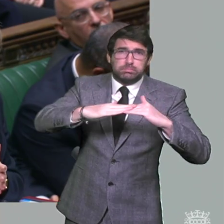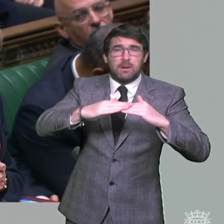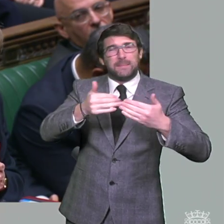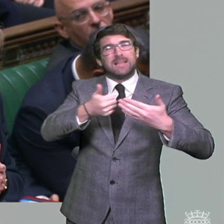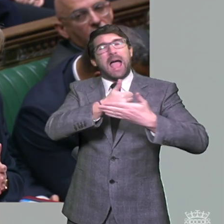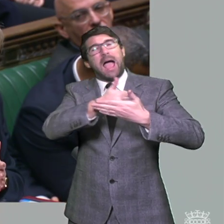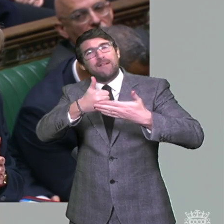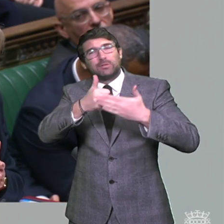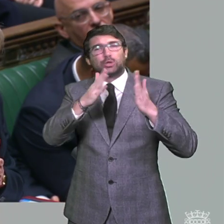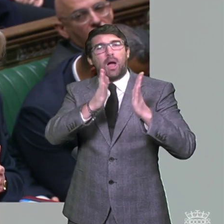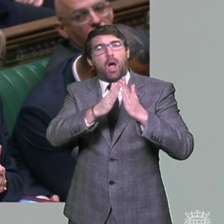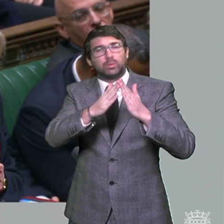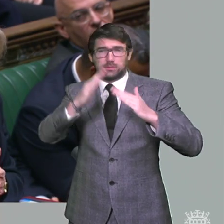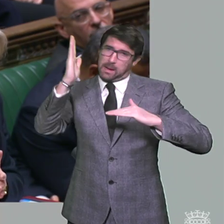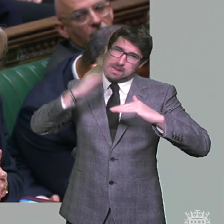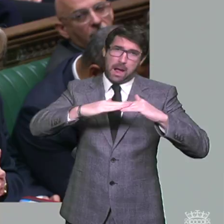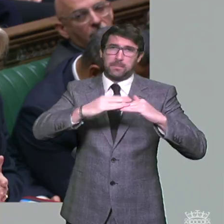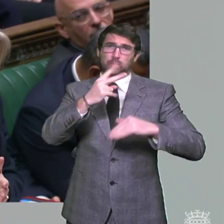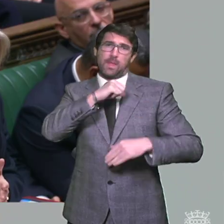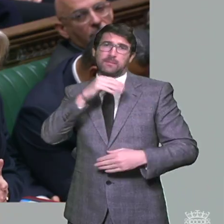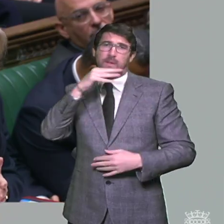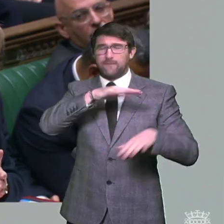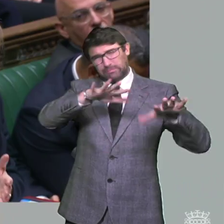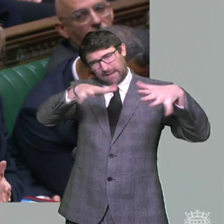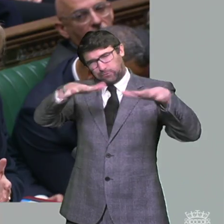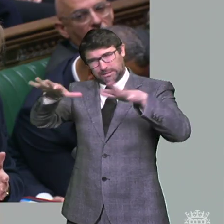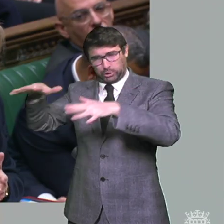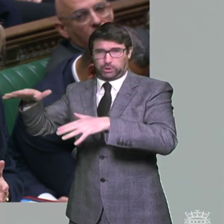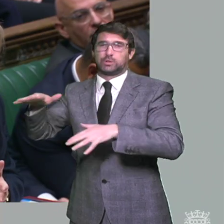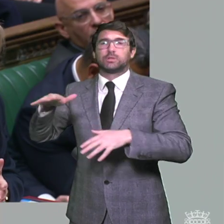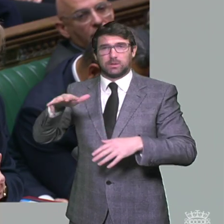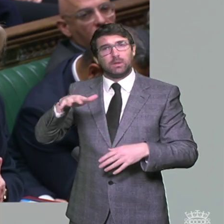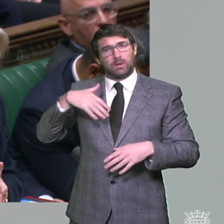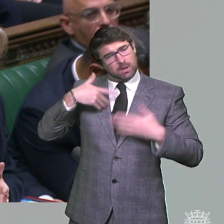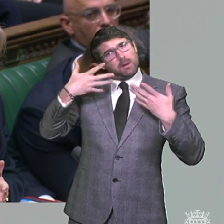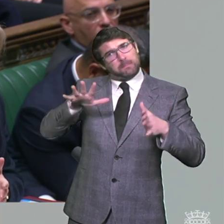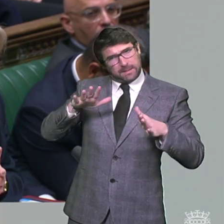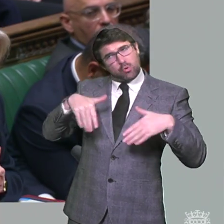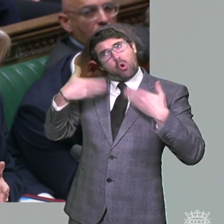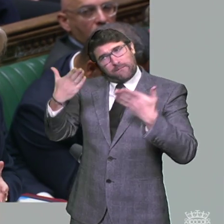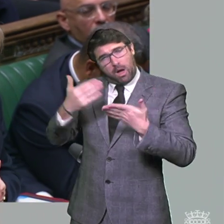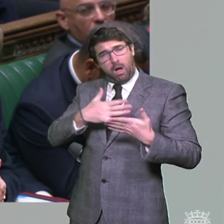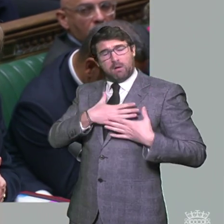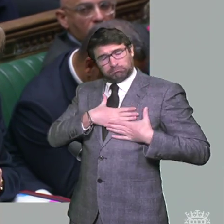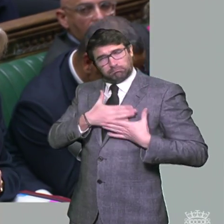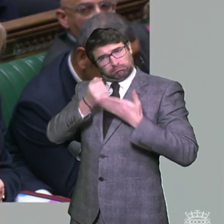It is why we have supplied an extra £1,200 of support to the most vulnerable.